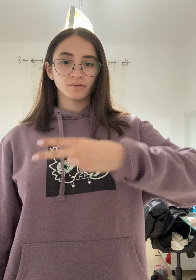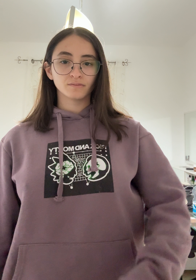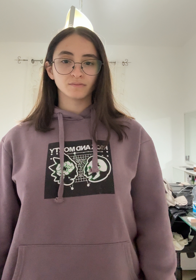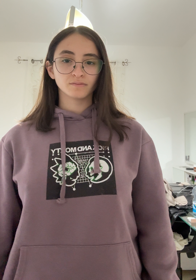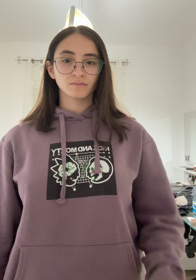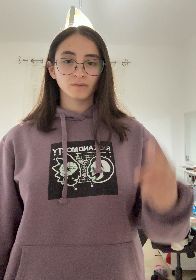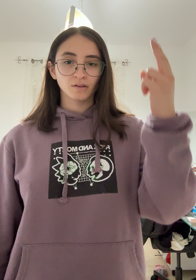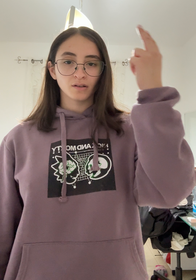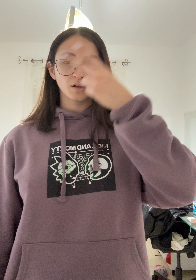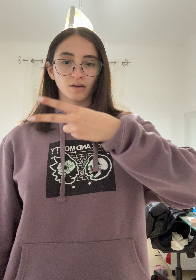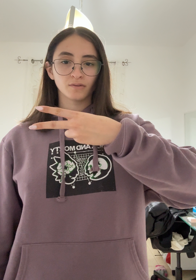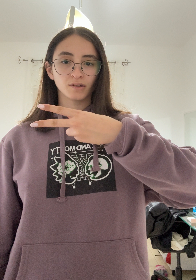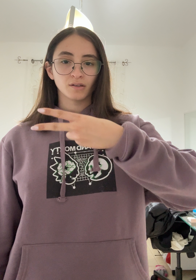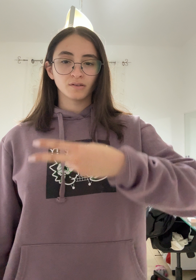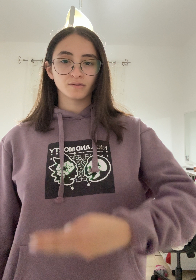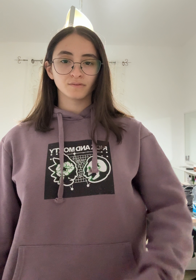להבין